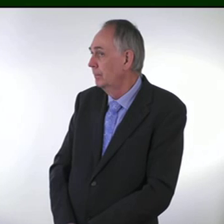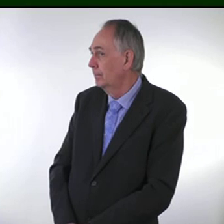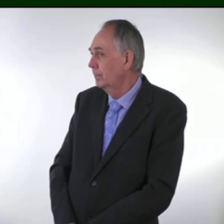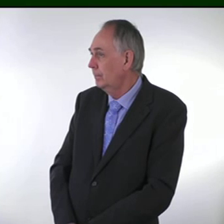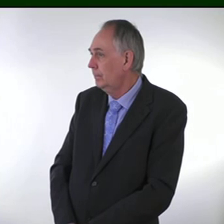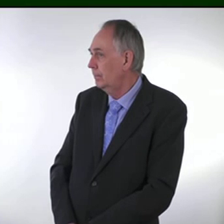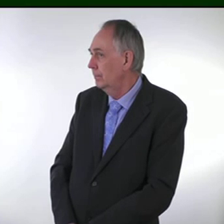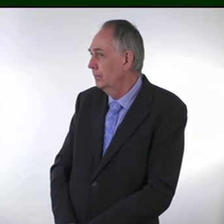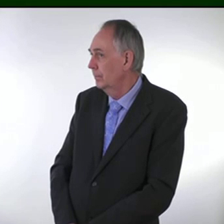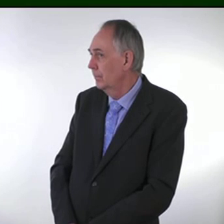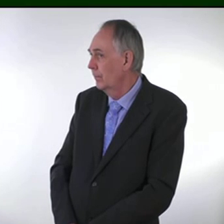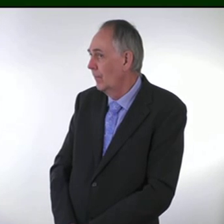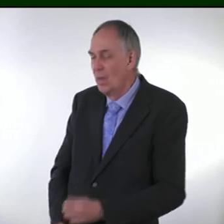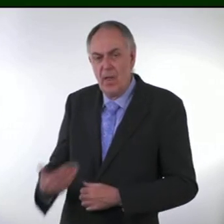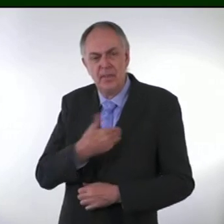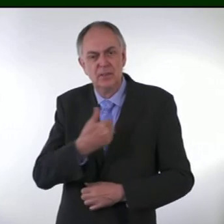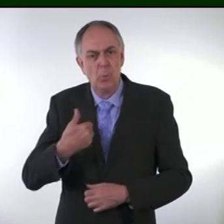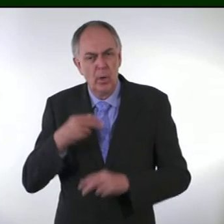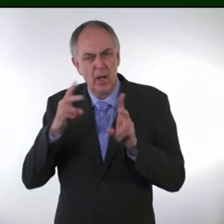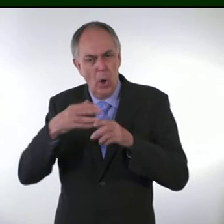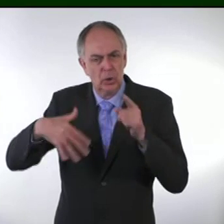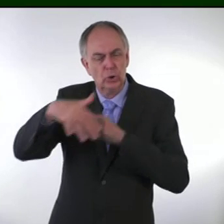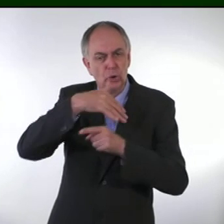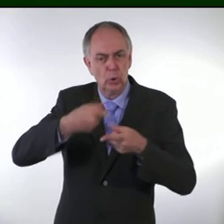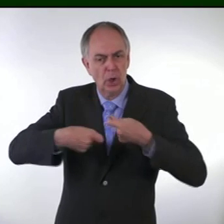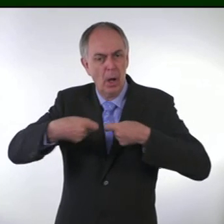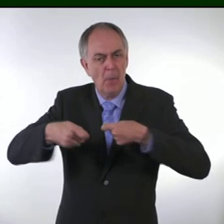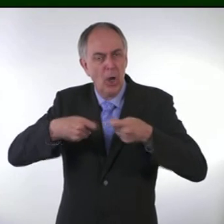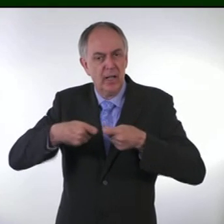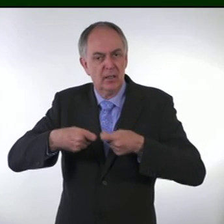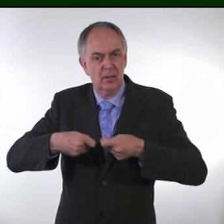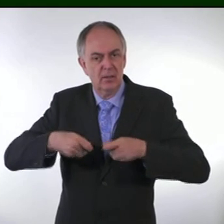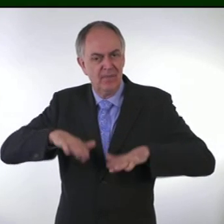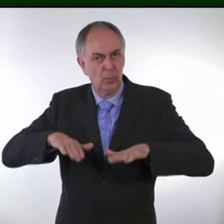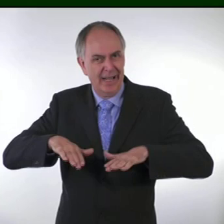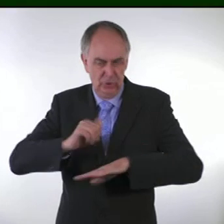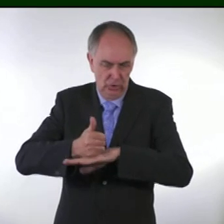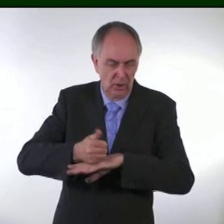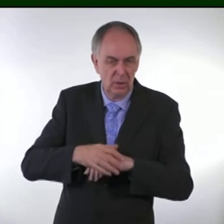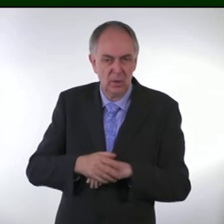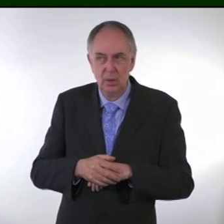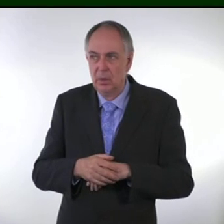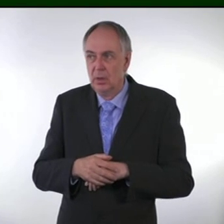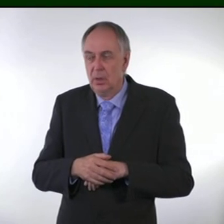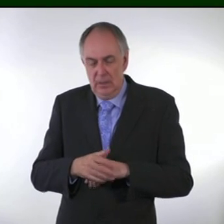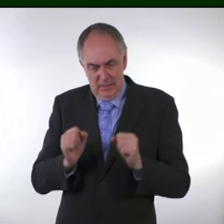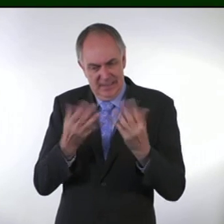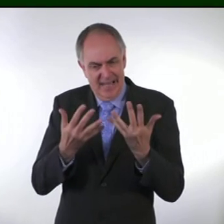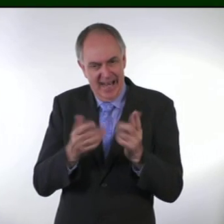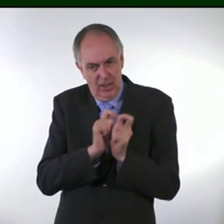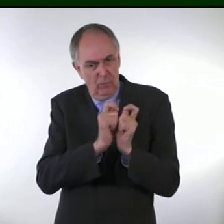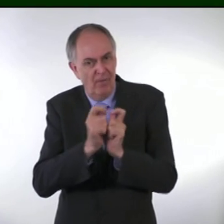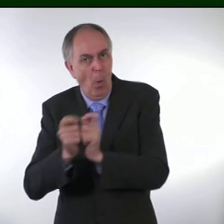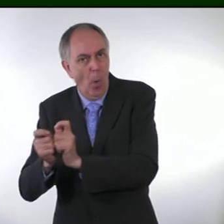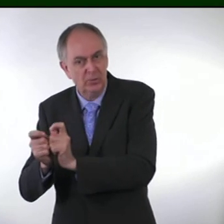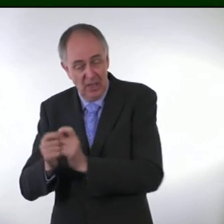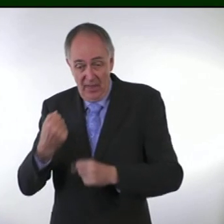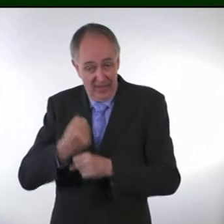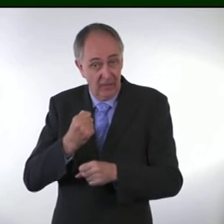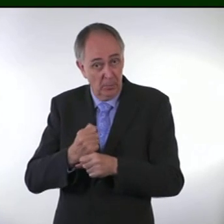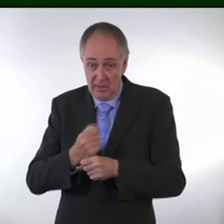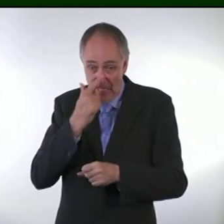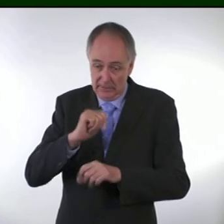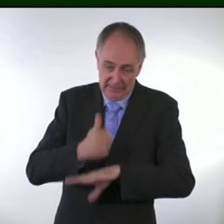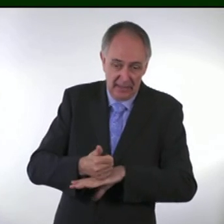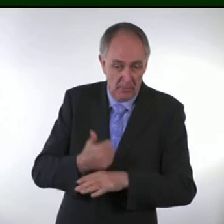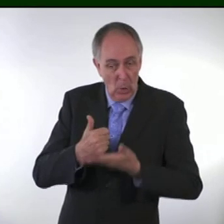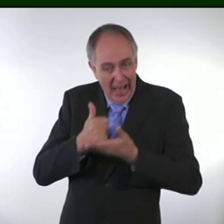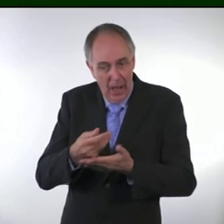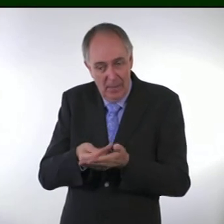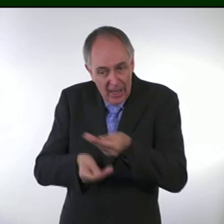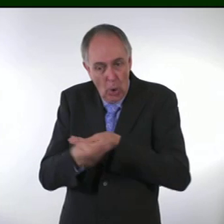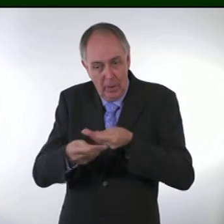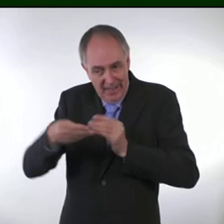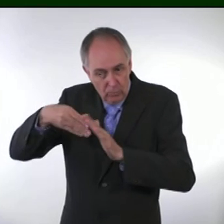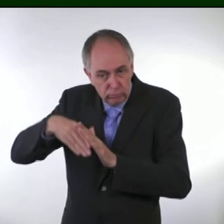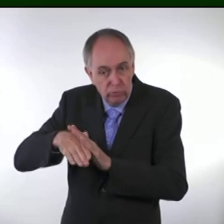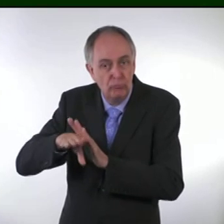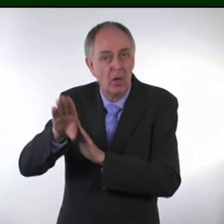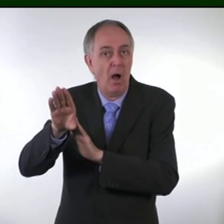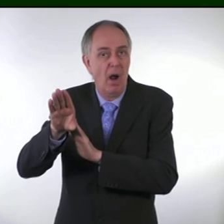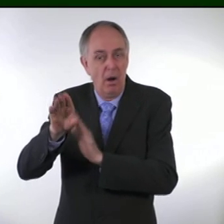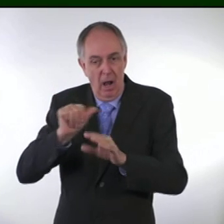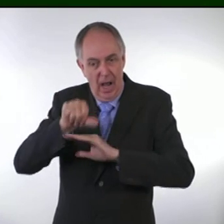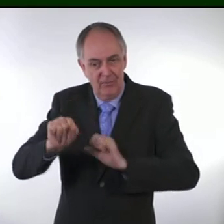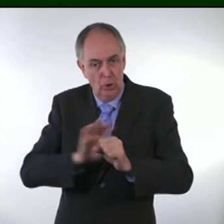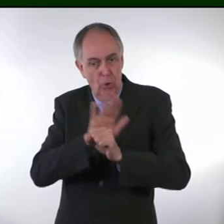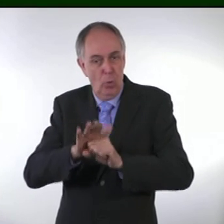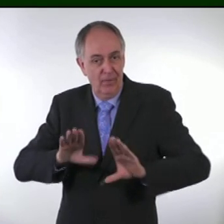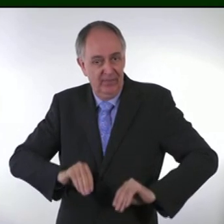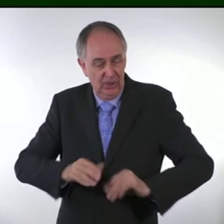This morning, with the Social Market Foundation, I published my report entitled, “Unlocking Britain”, which sets out 10 reforms that the Government can put in place to help our economy recover once the health crisis is behind us.